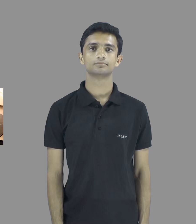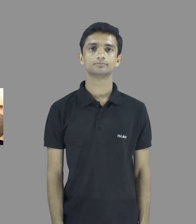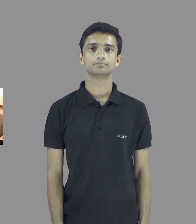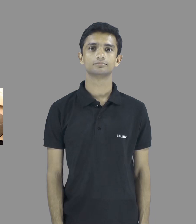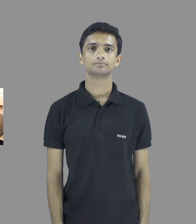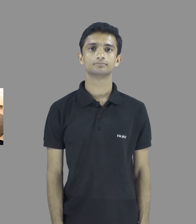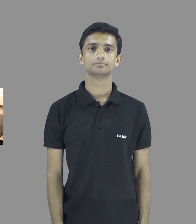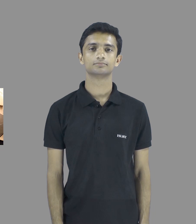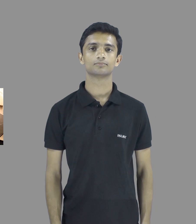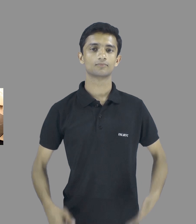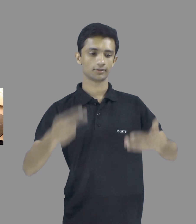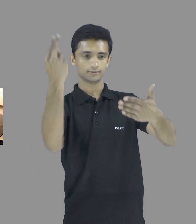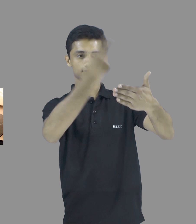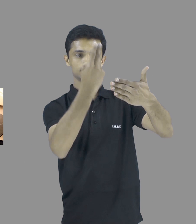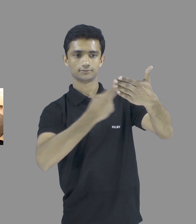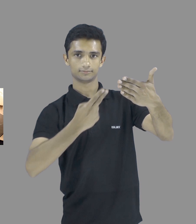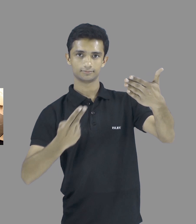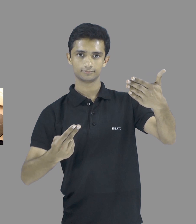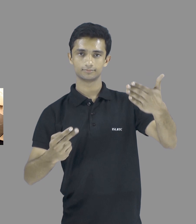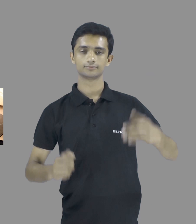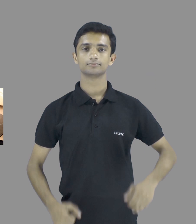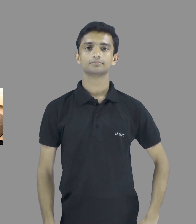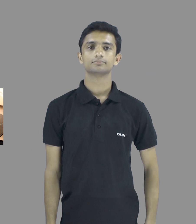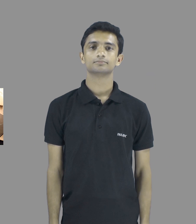Art